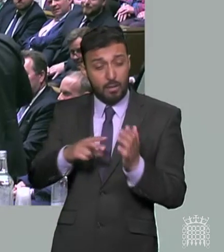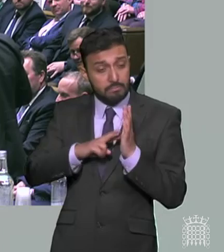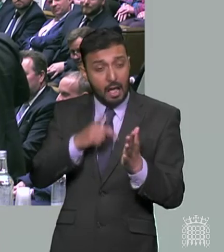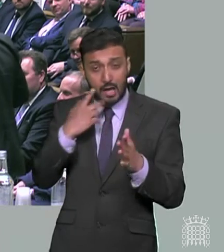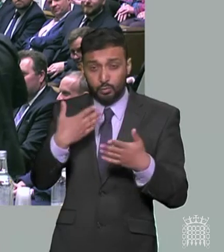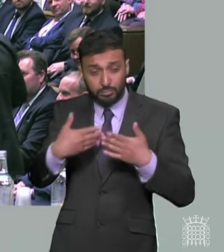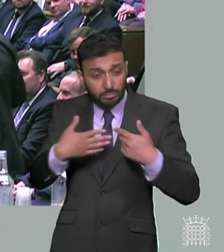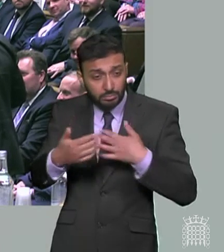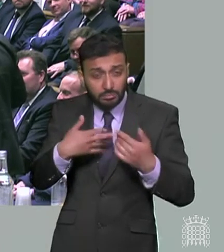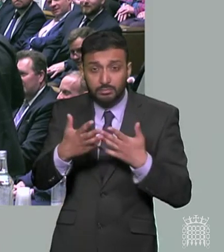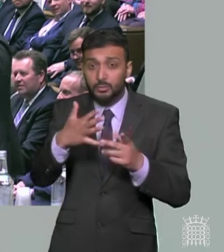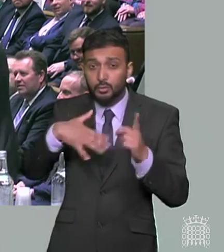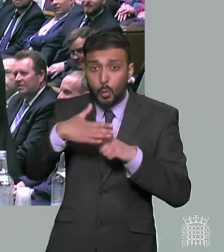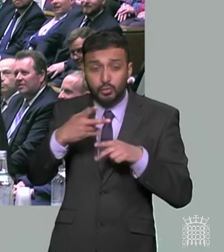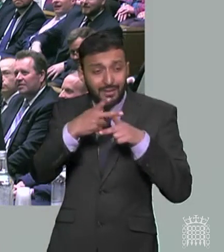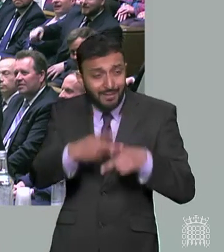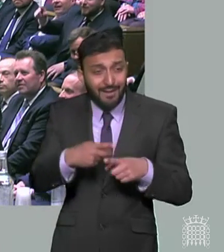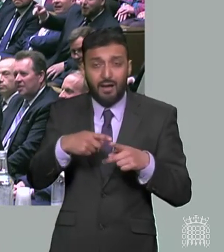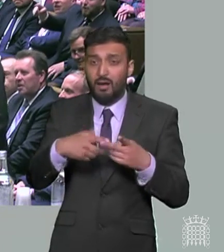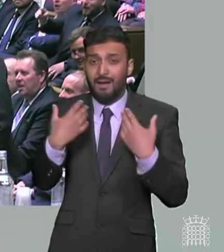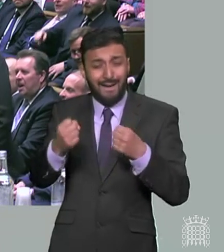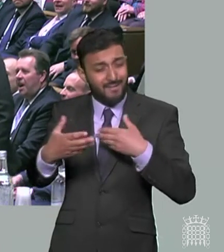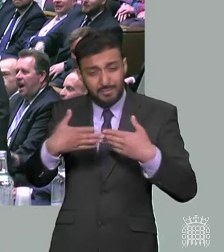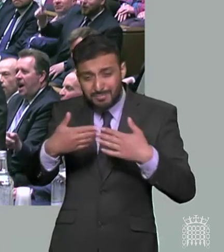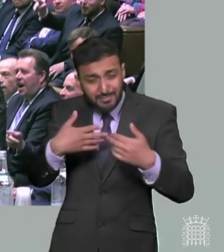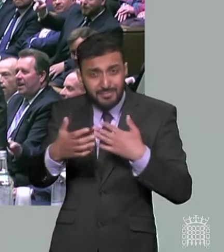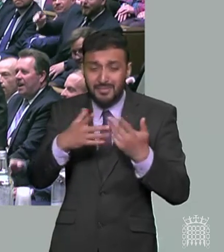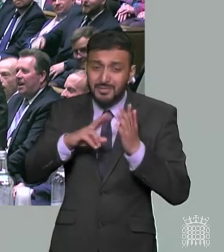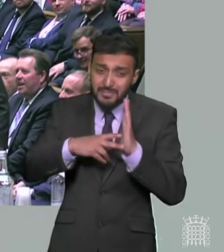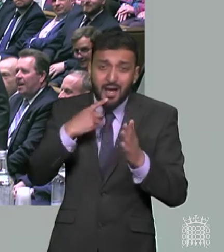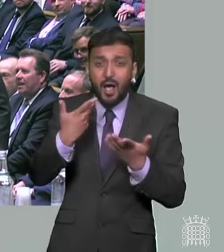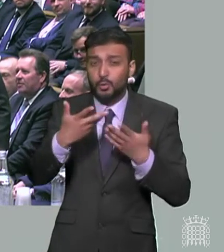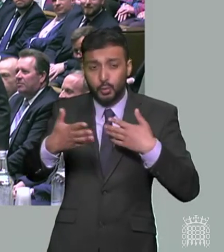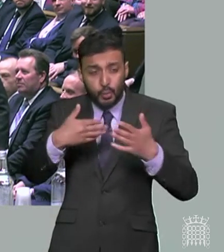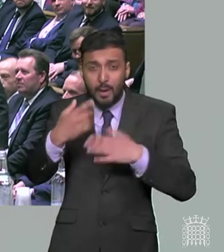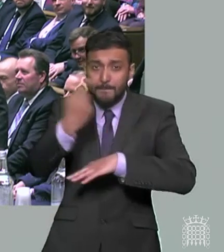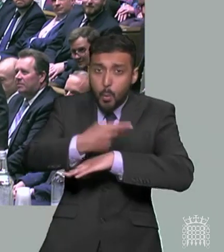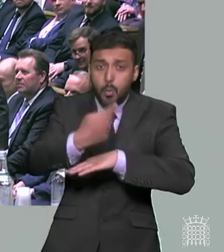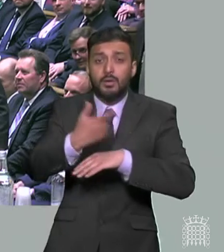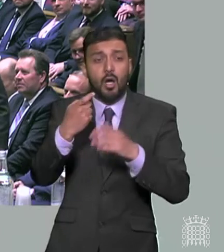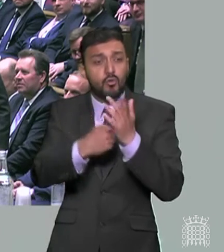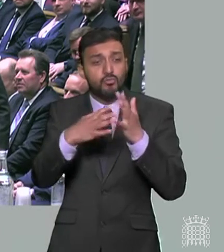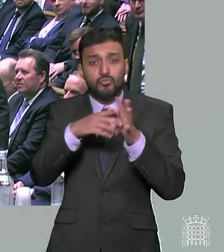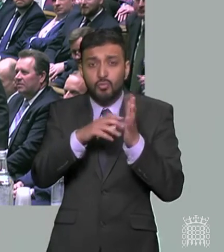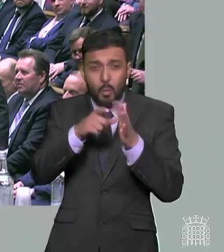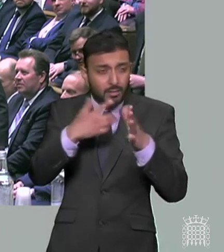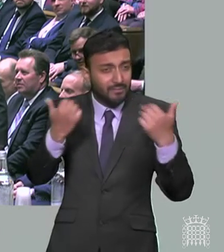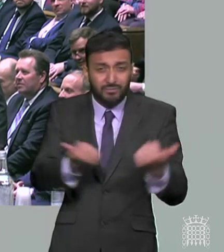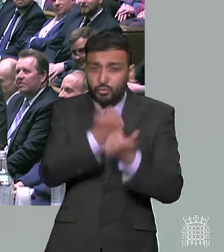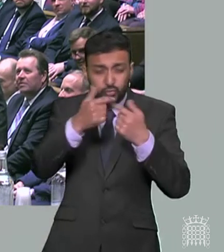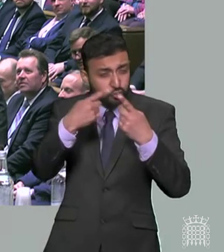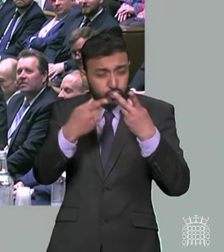We have a plan to fix our borders with our deal with Rwanda; they have no plan.